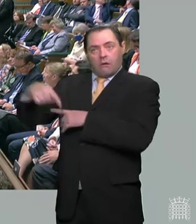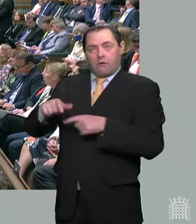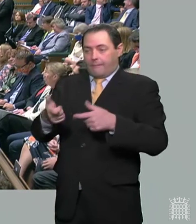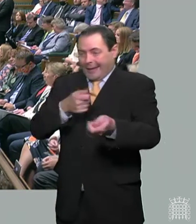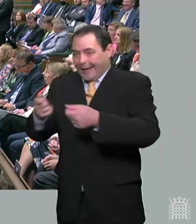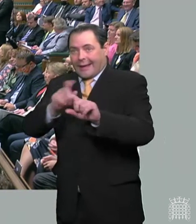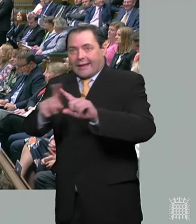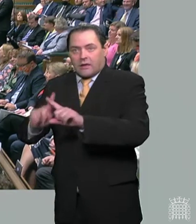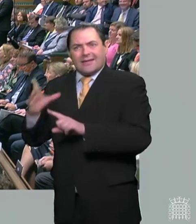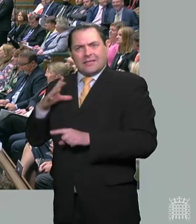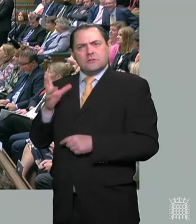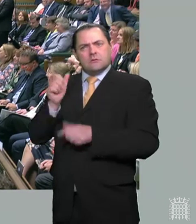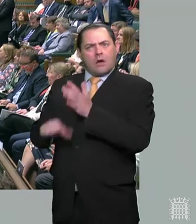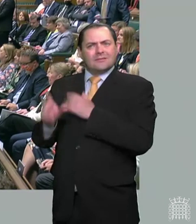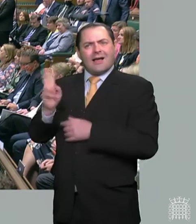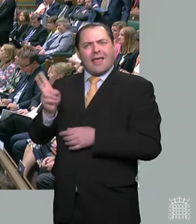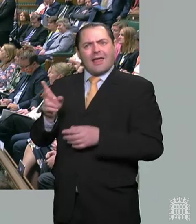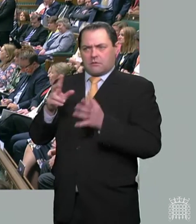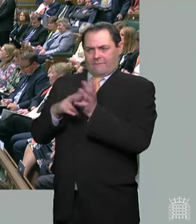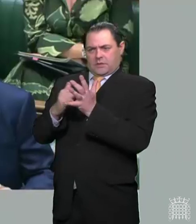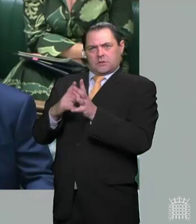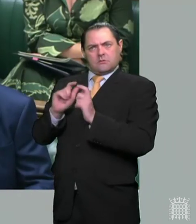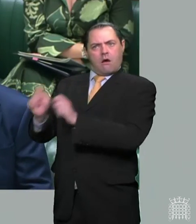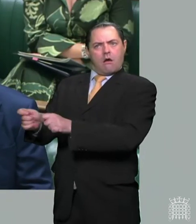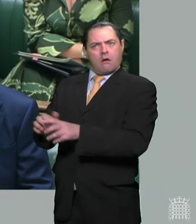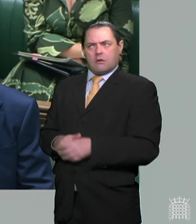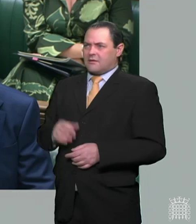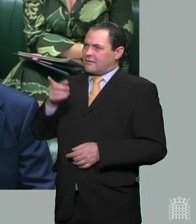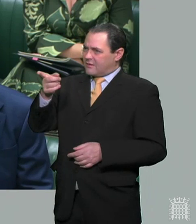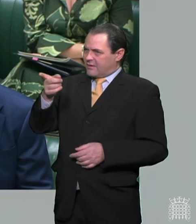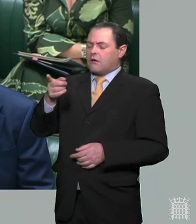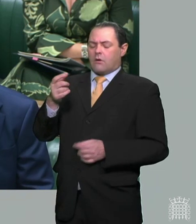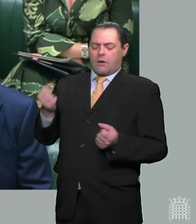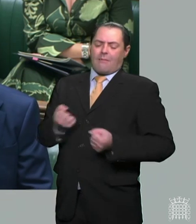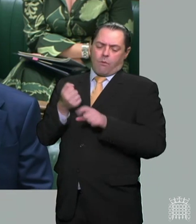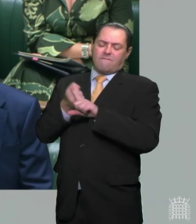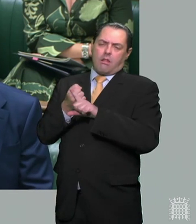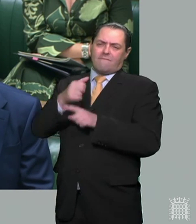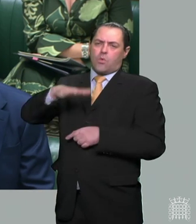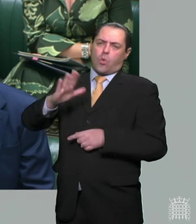My honourable Friend is a powerful champion for his constituency and the region.